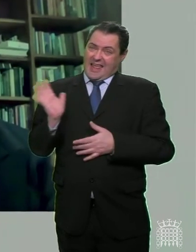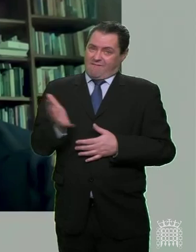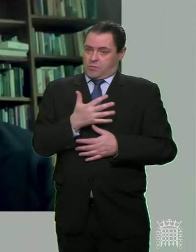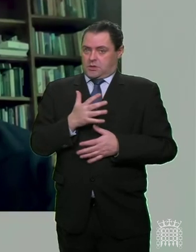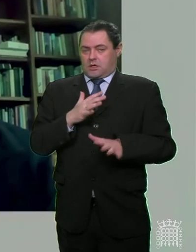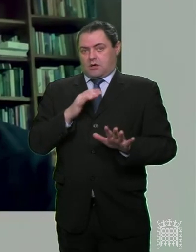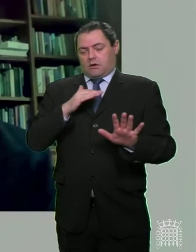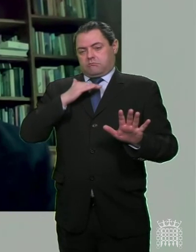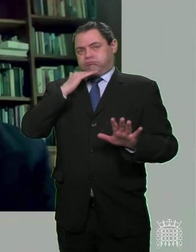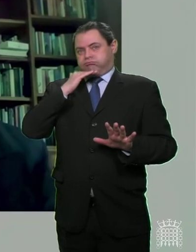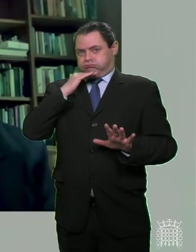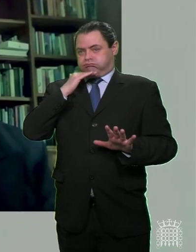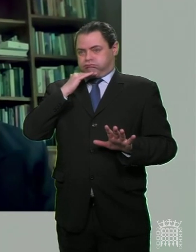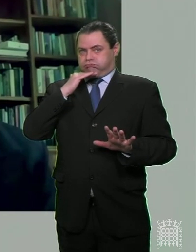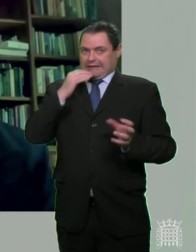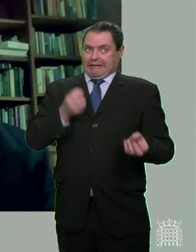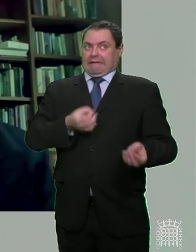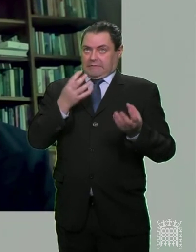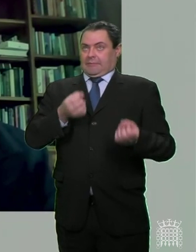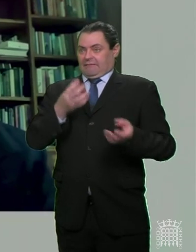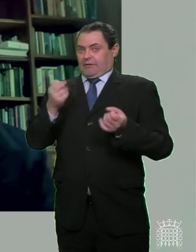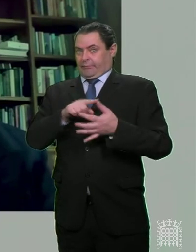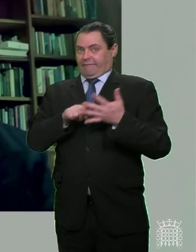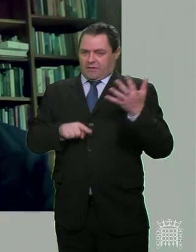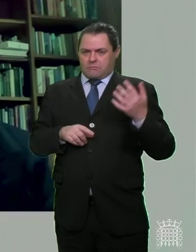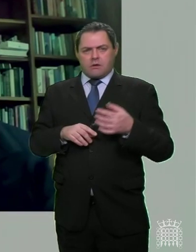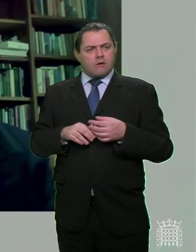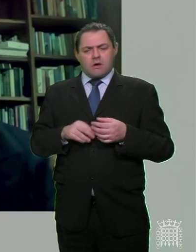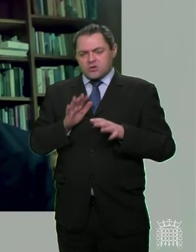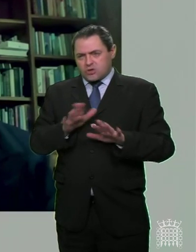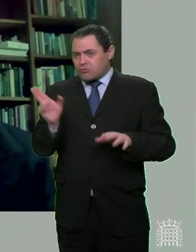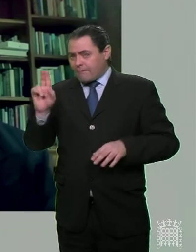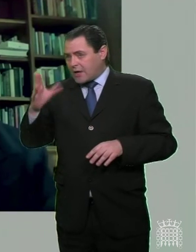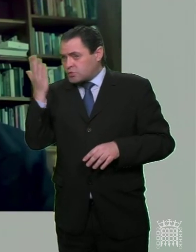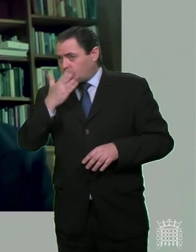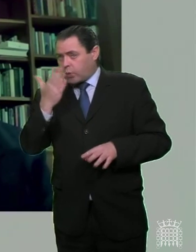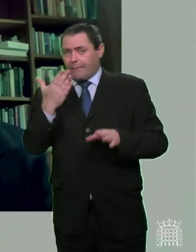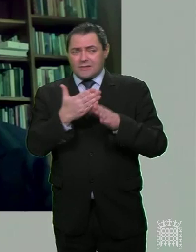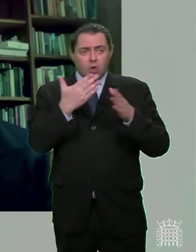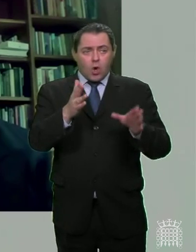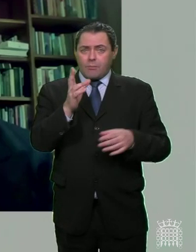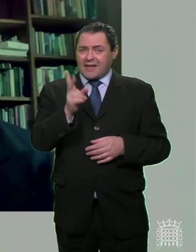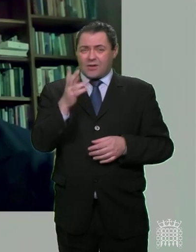People need to know when they can get their children back to school and businesses can start to reopen.